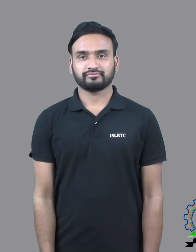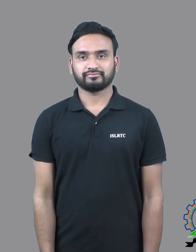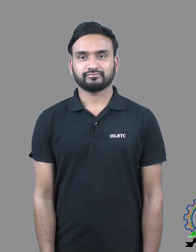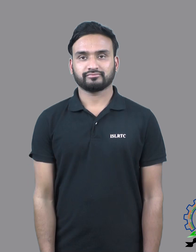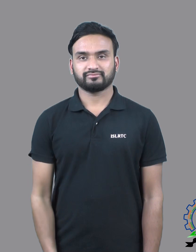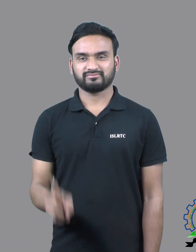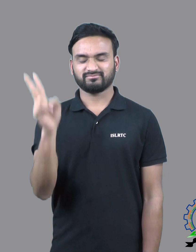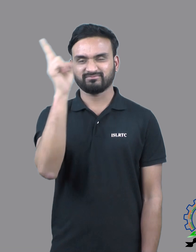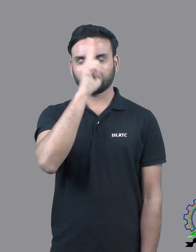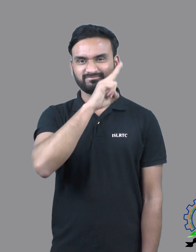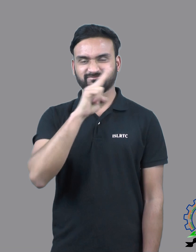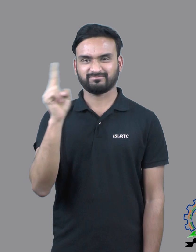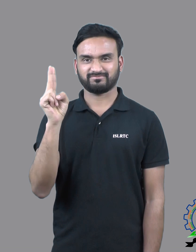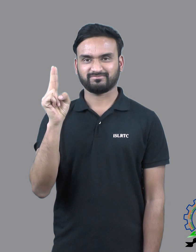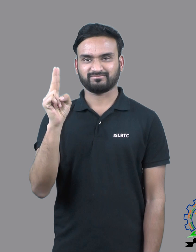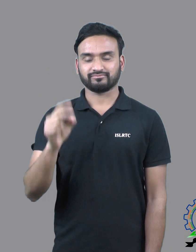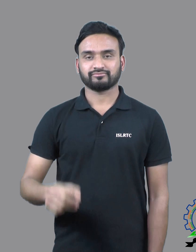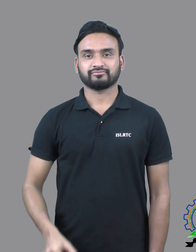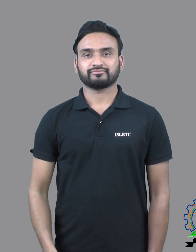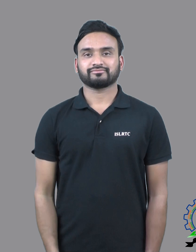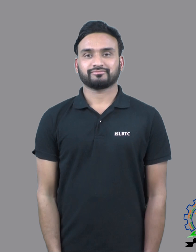Embarrass